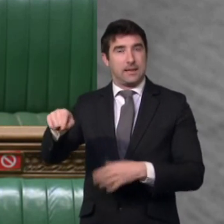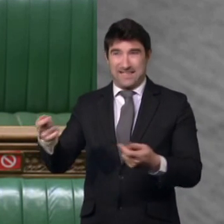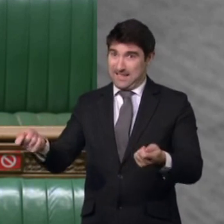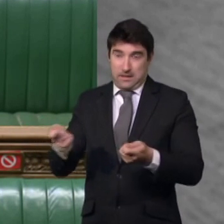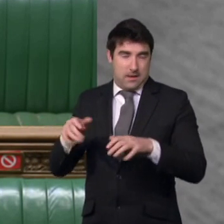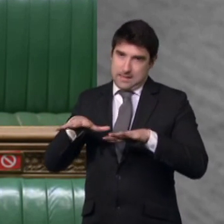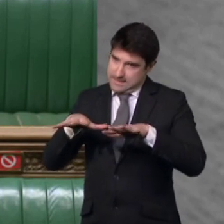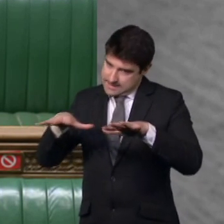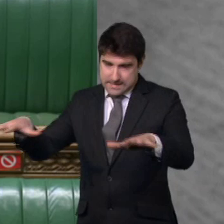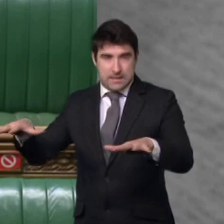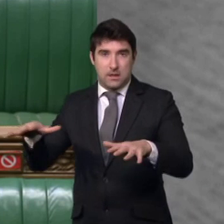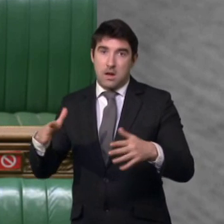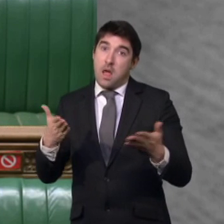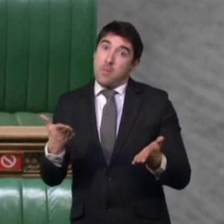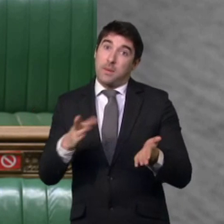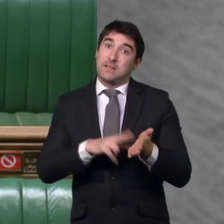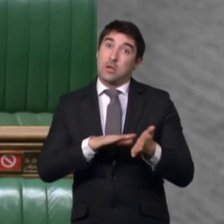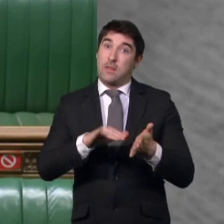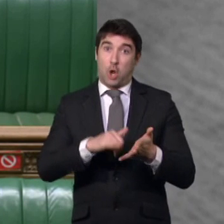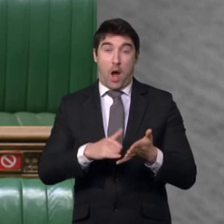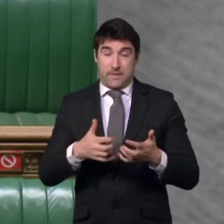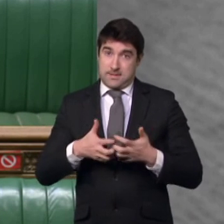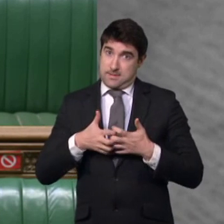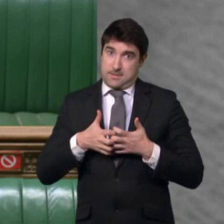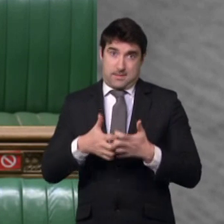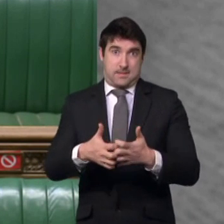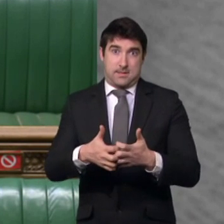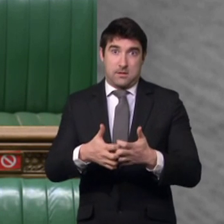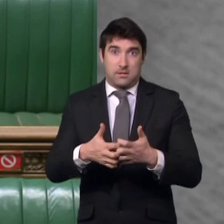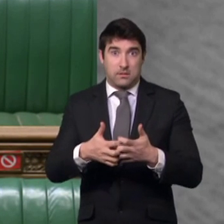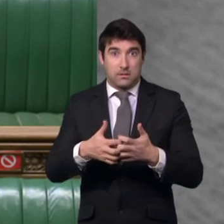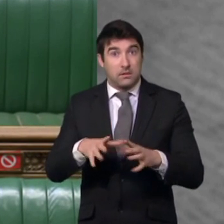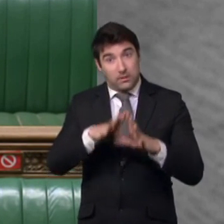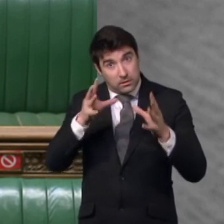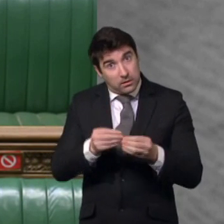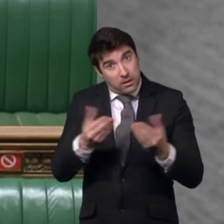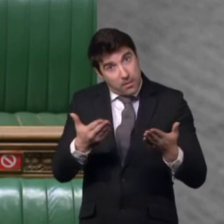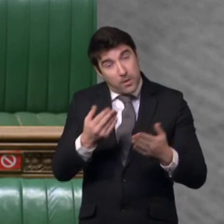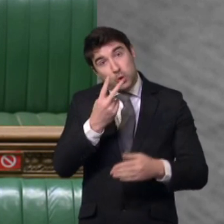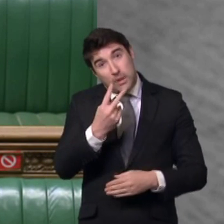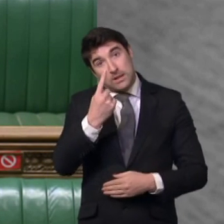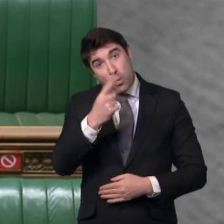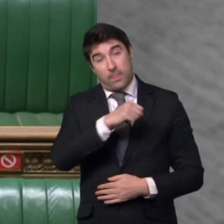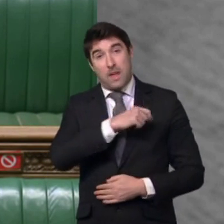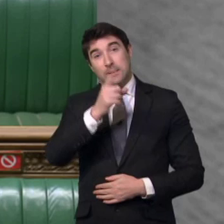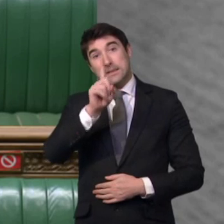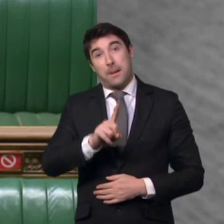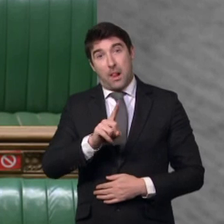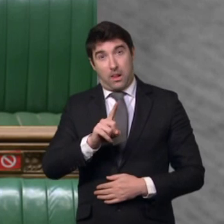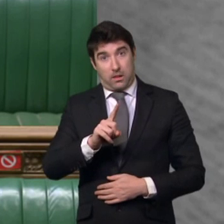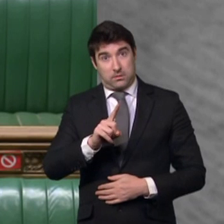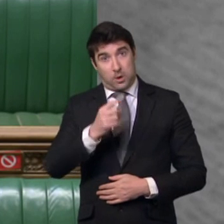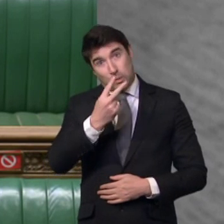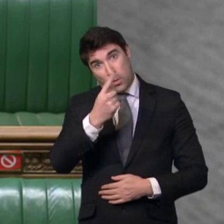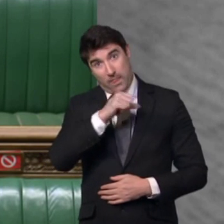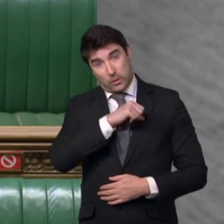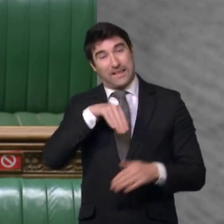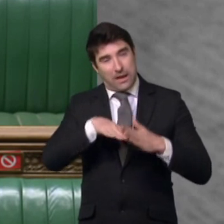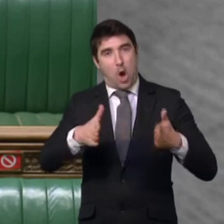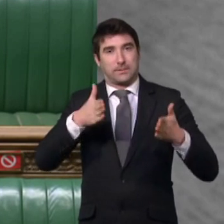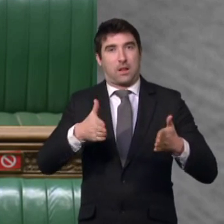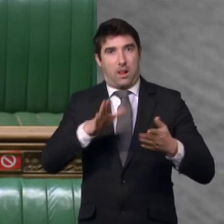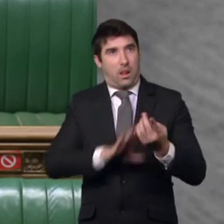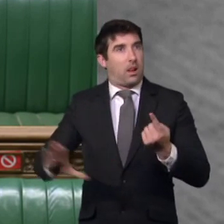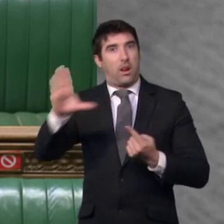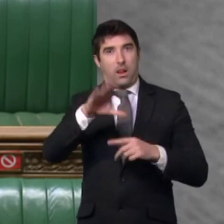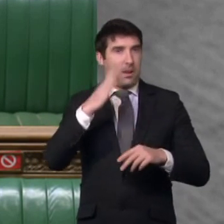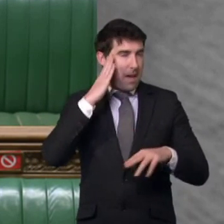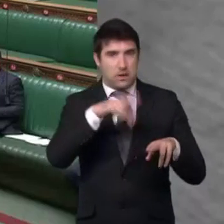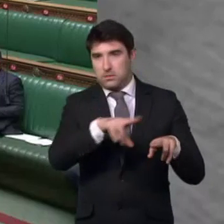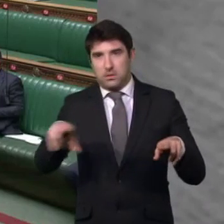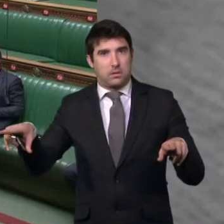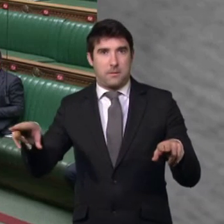The NHS is under very significant pressure. Right now, more than 21,000 people are in hospital with coronavirus, and we can see the impact that this is having.